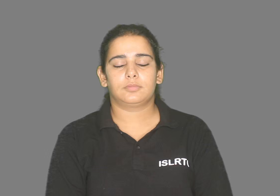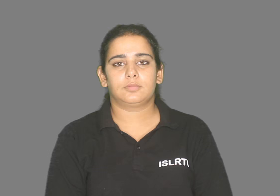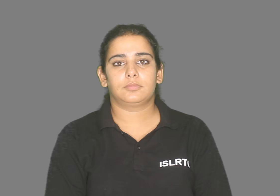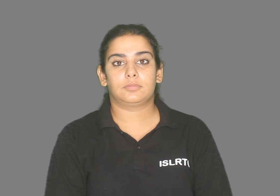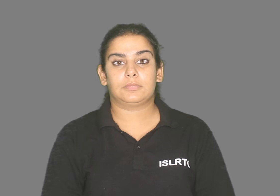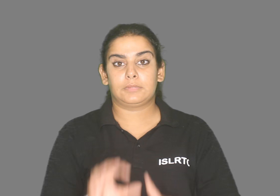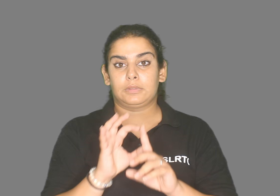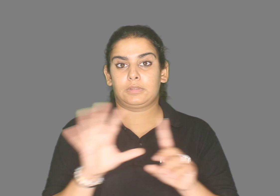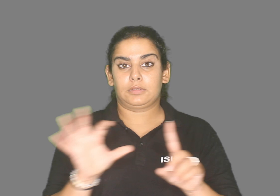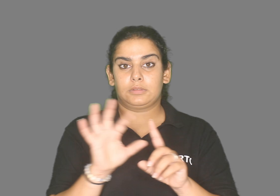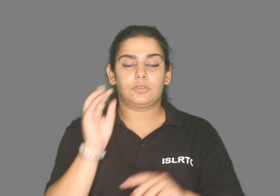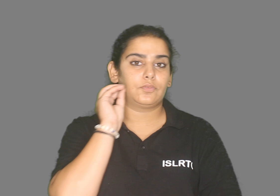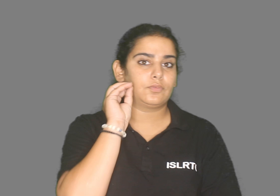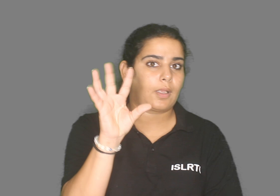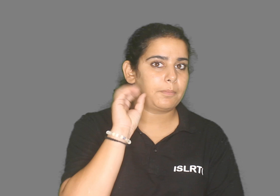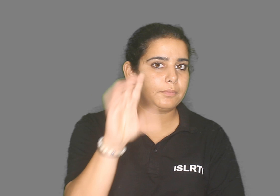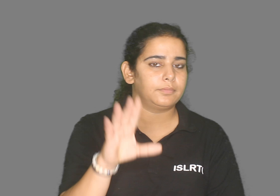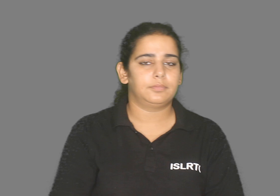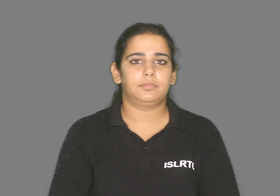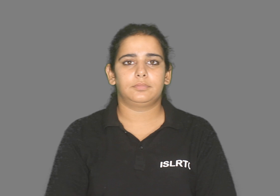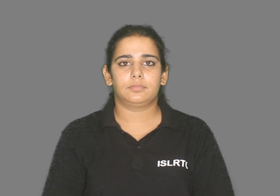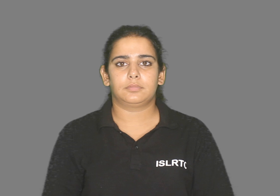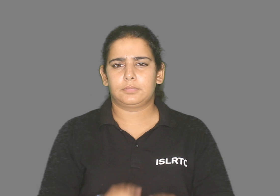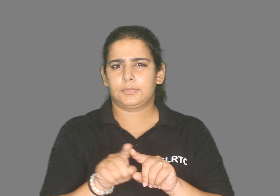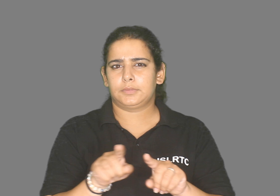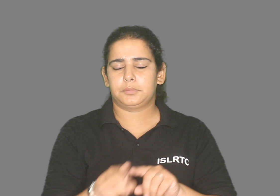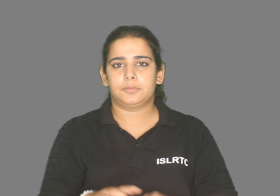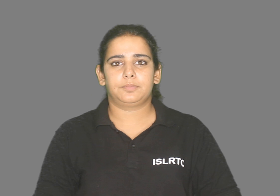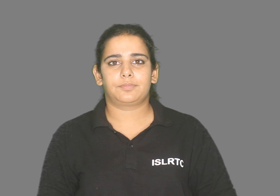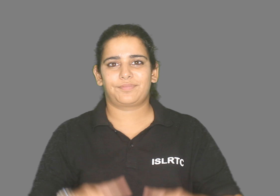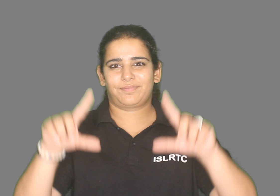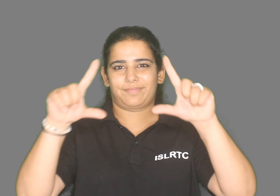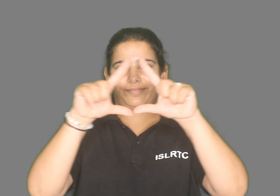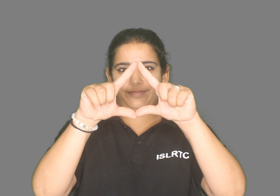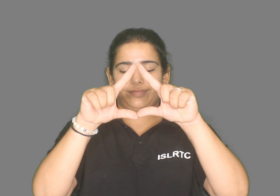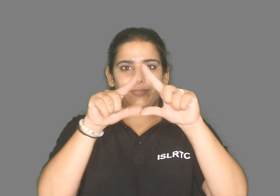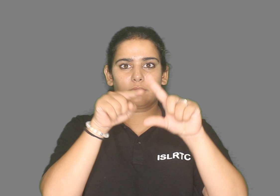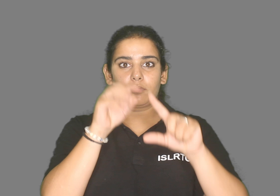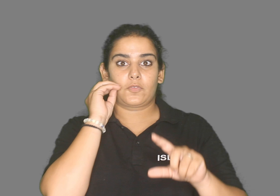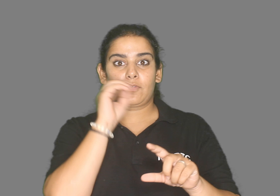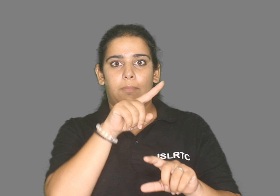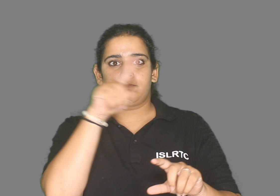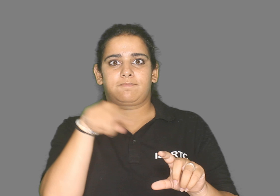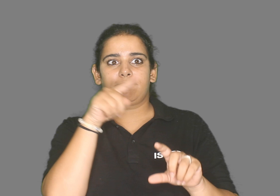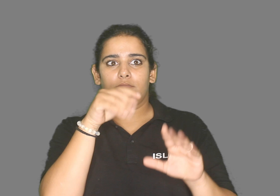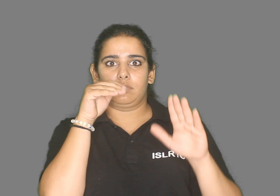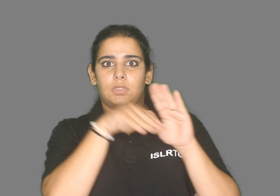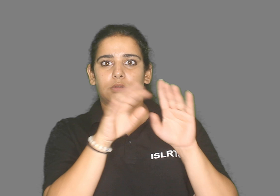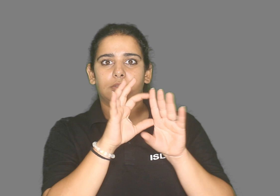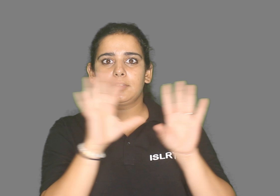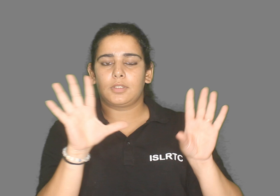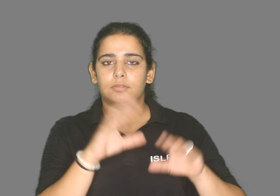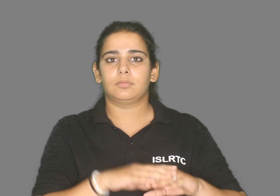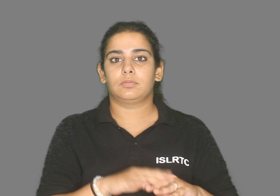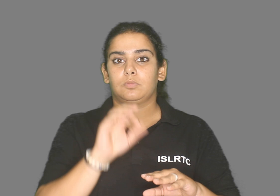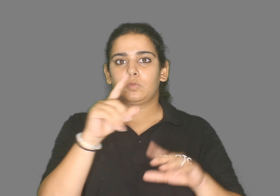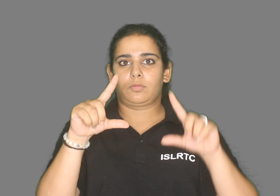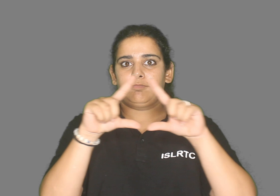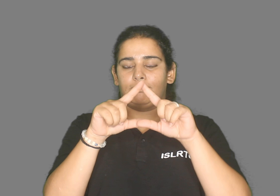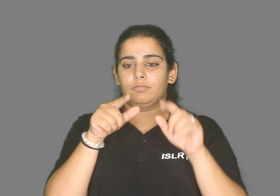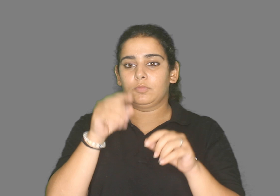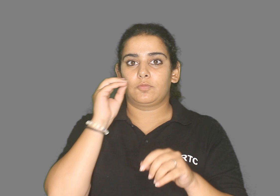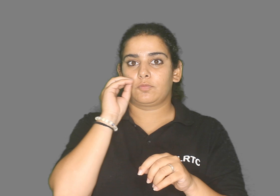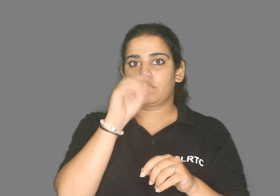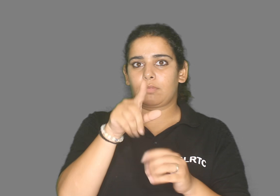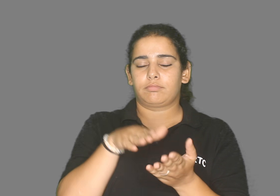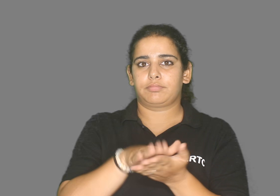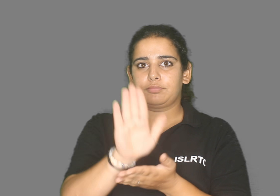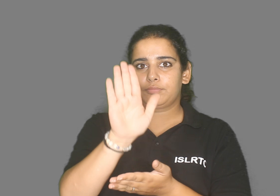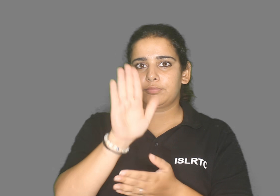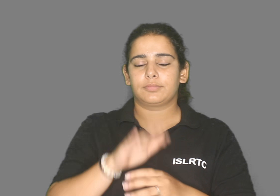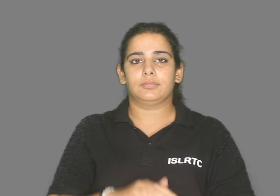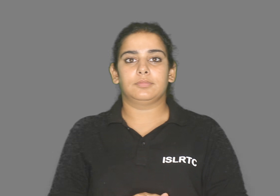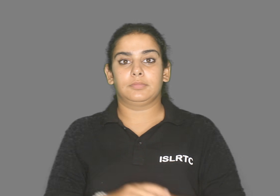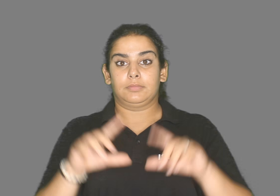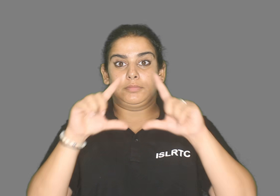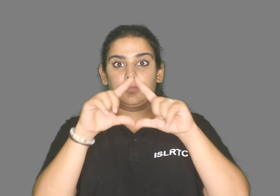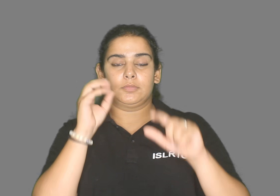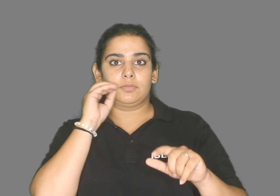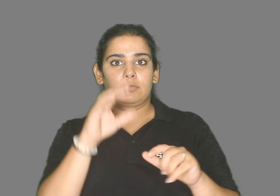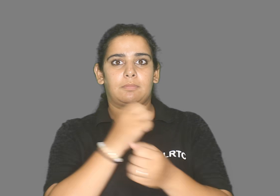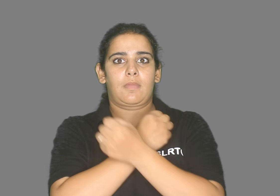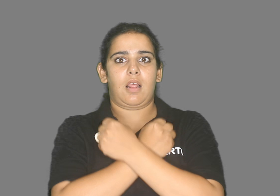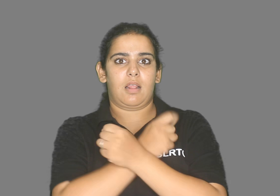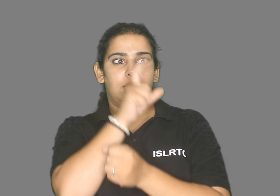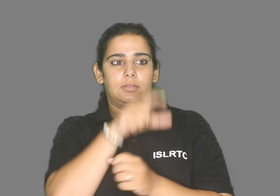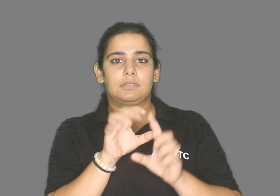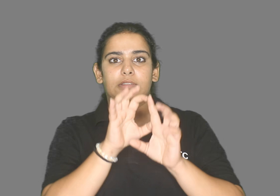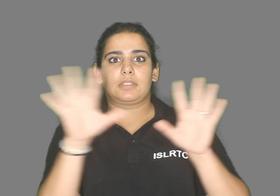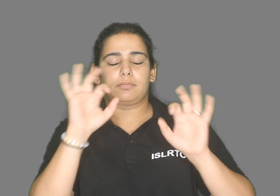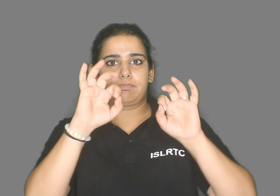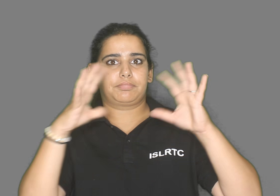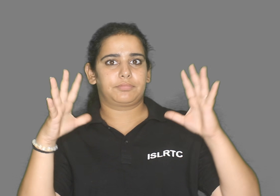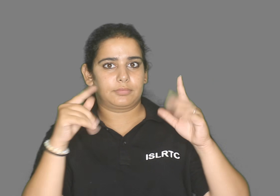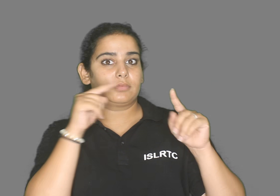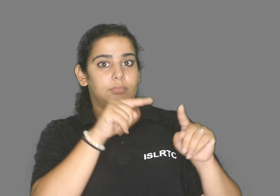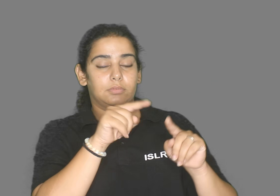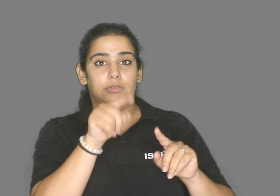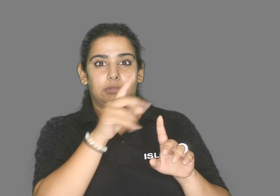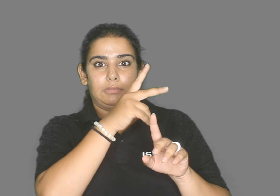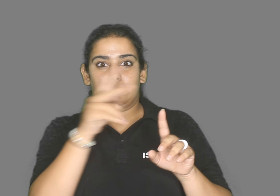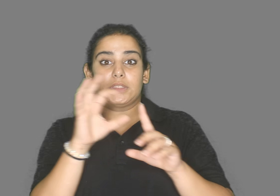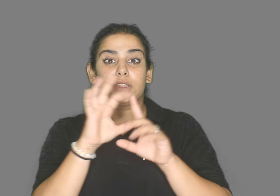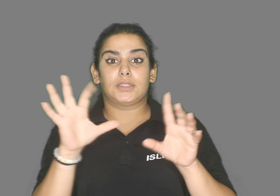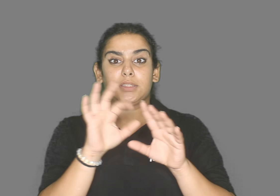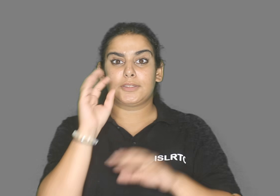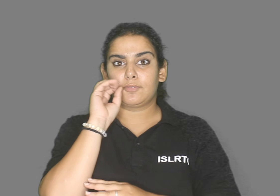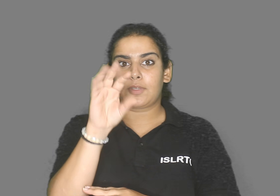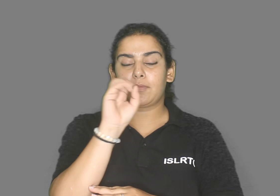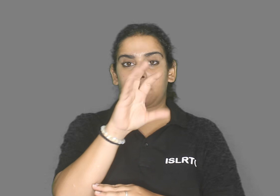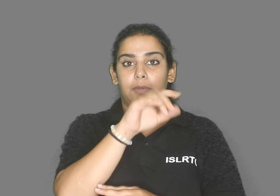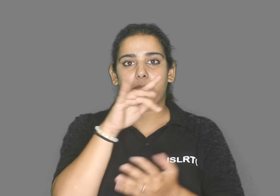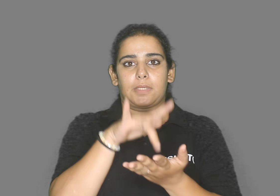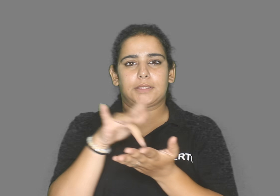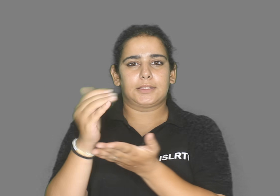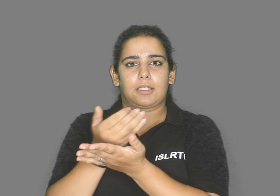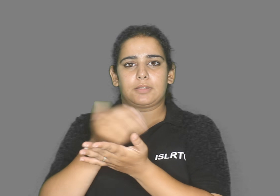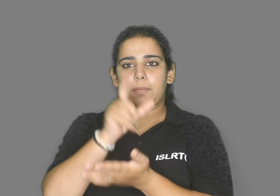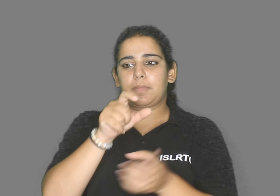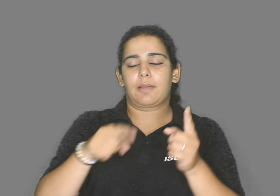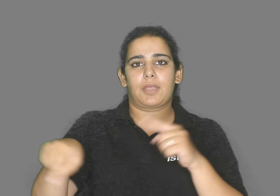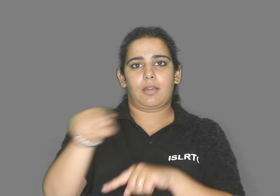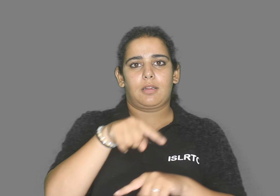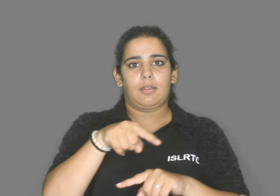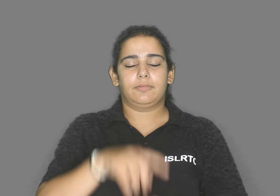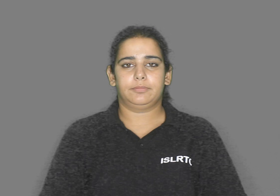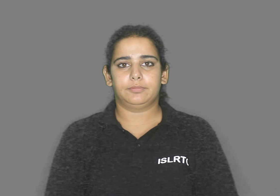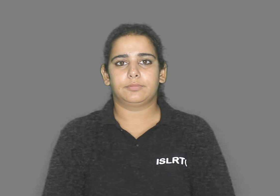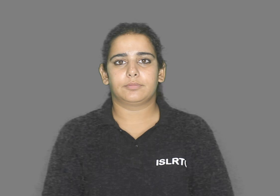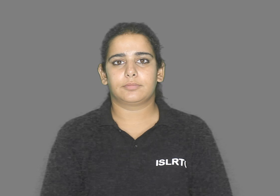Hazardous